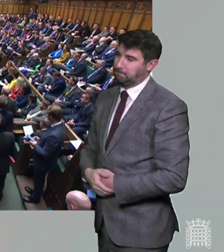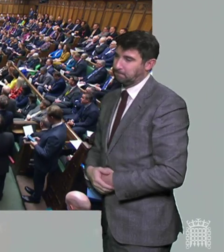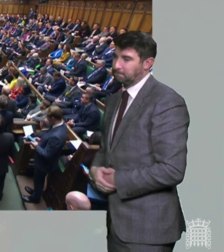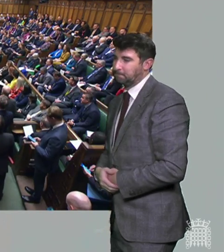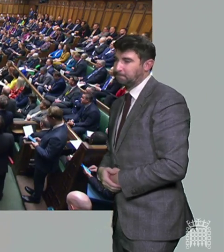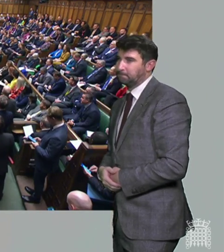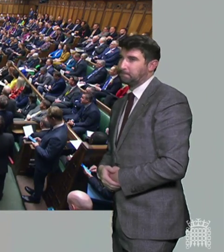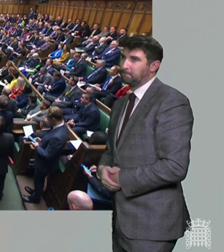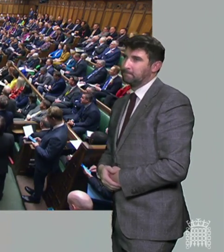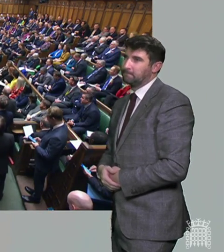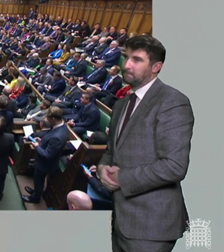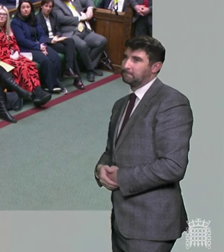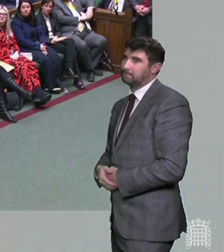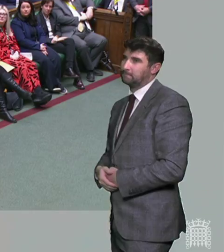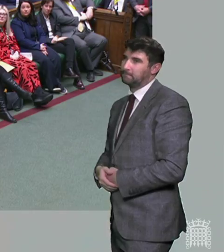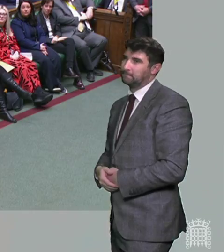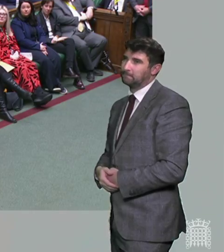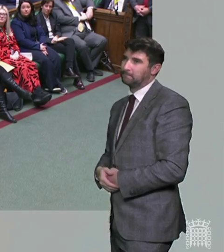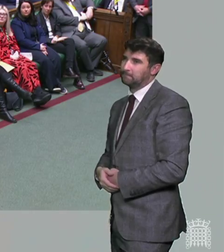In May, the Prime Minister told this Chamber: